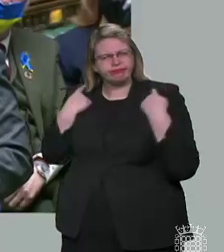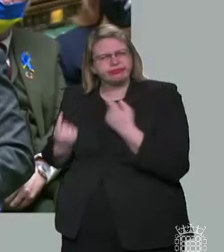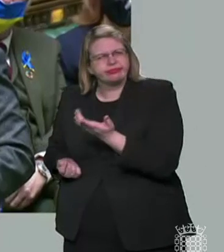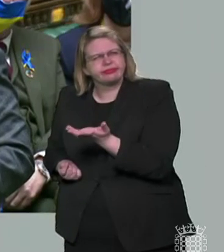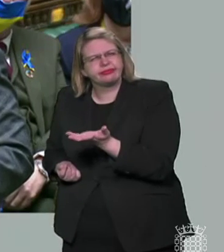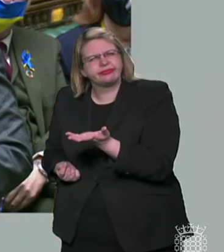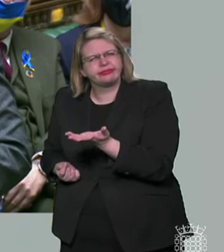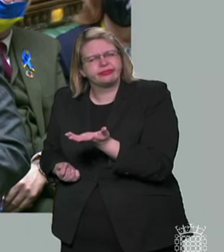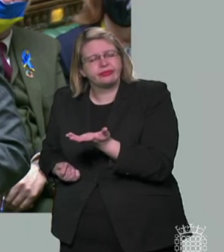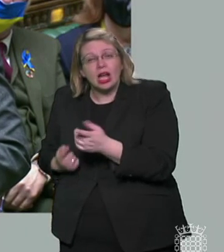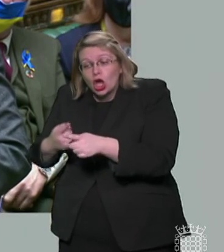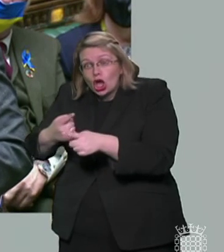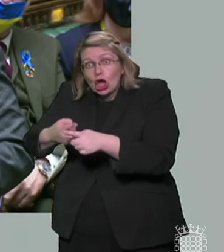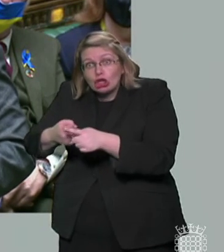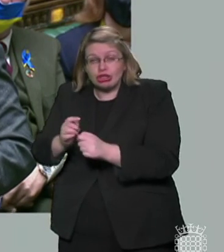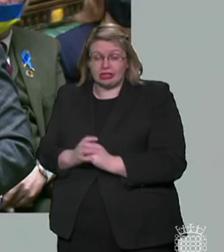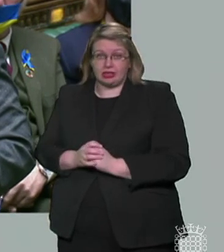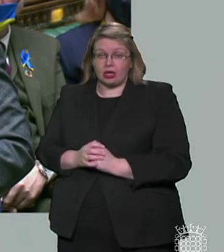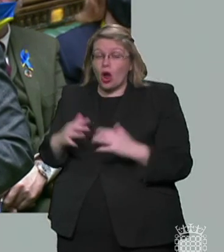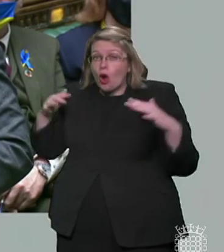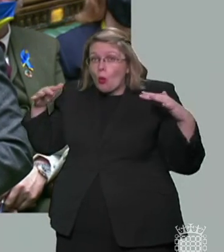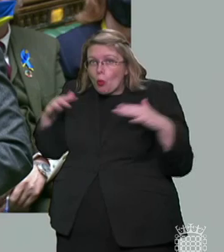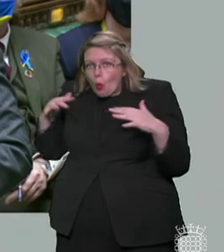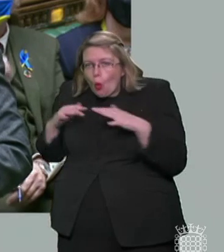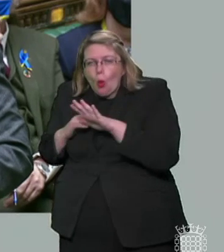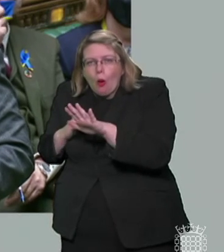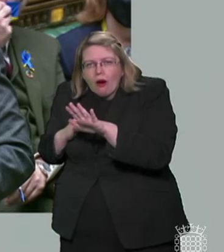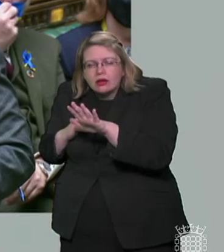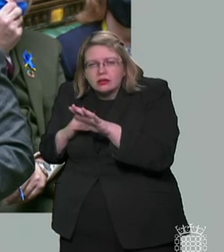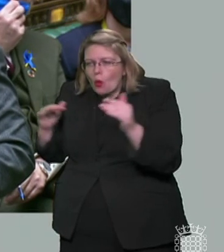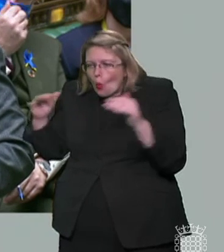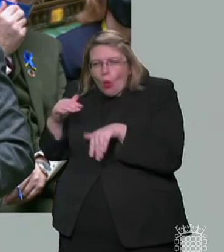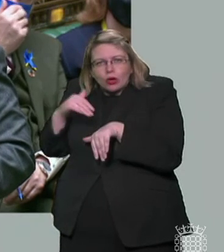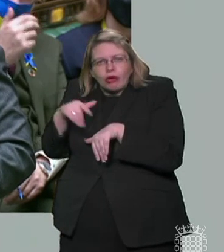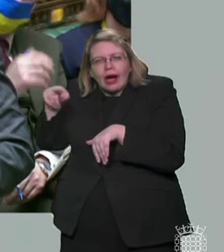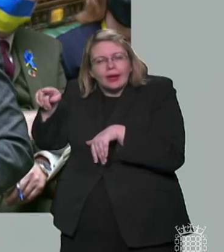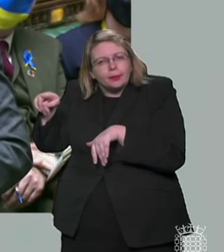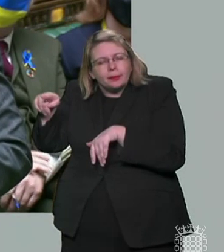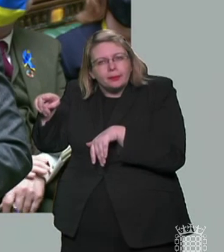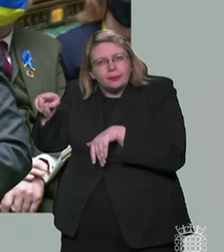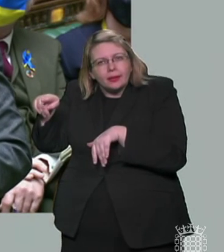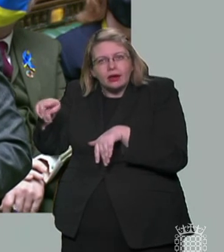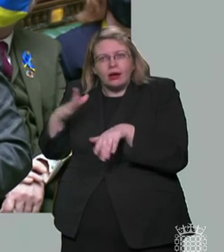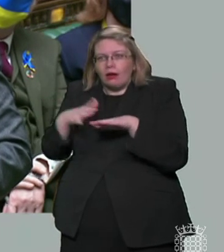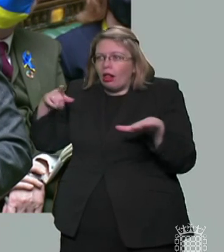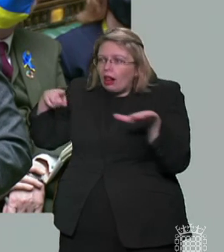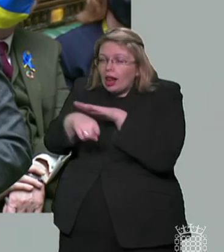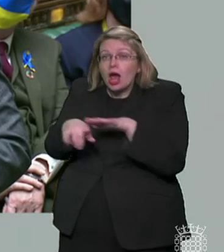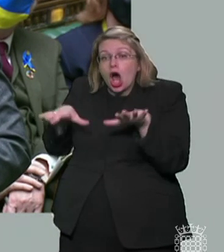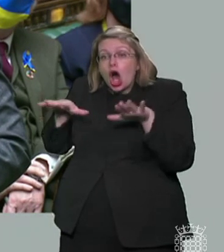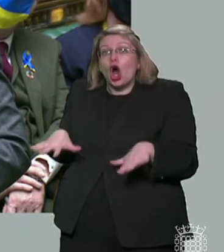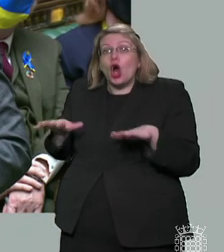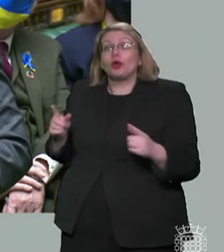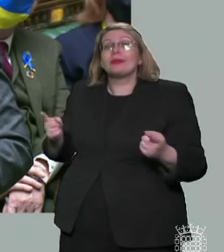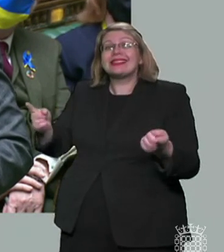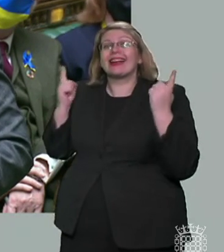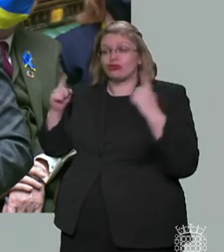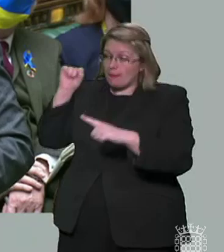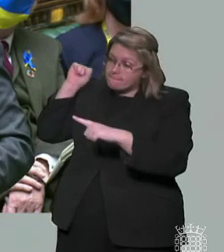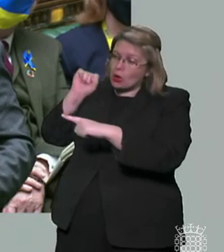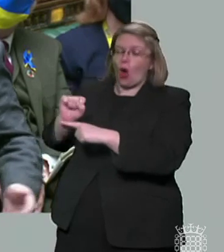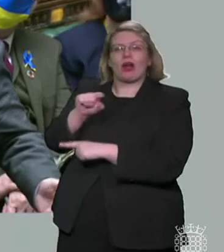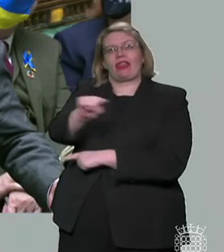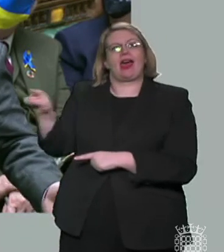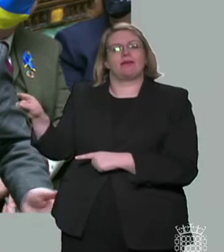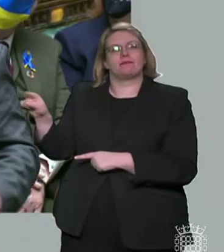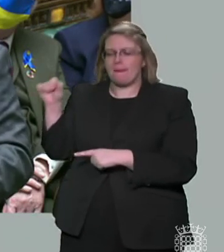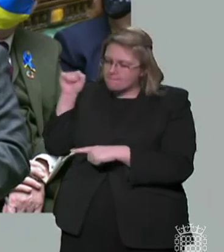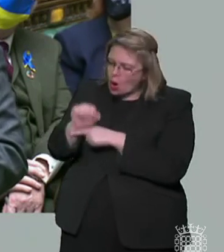These are people fleeing war crimes, torn apart from their families as their homes are shelled, and the Home Secretary is blocking them with endless paperwork.